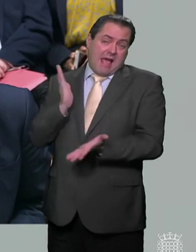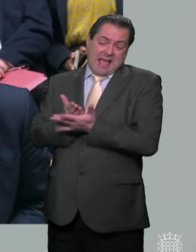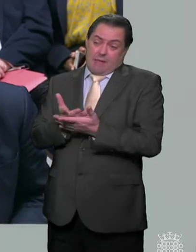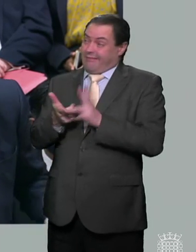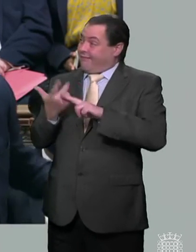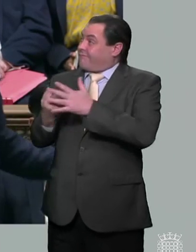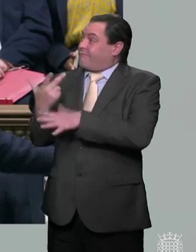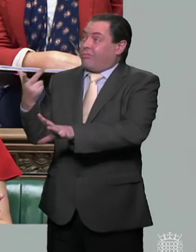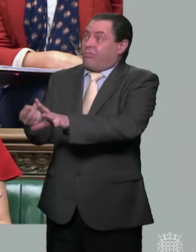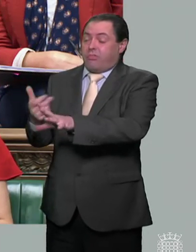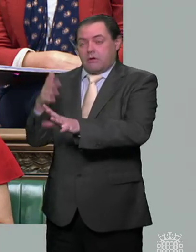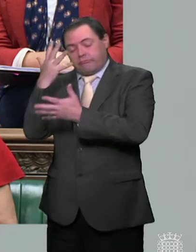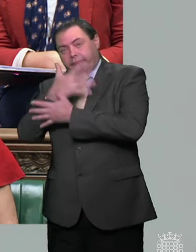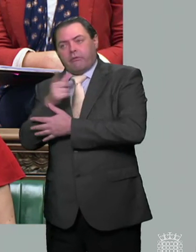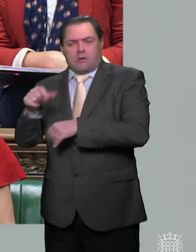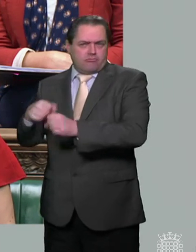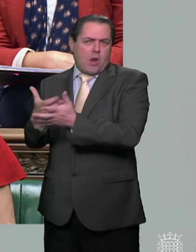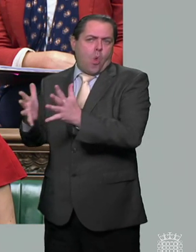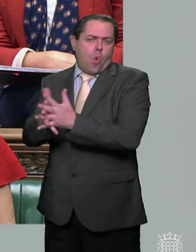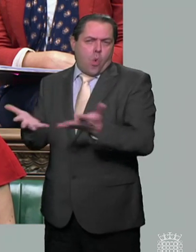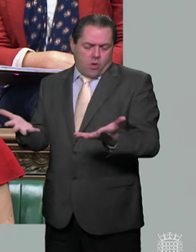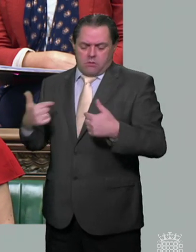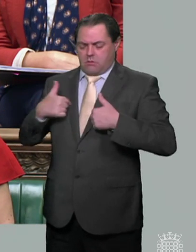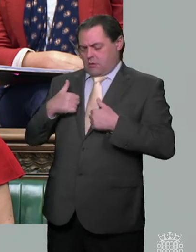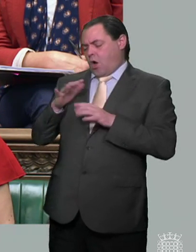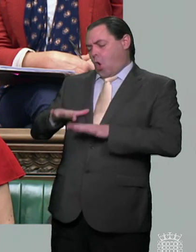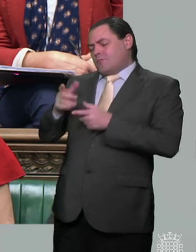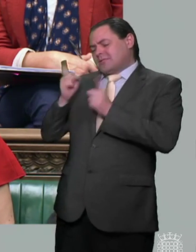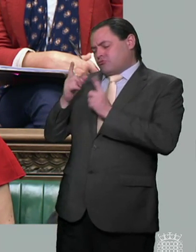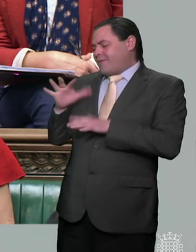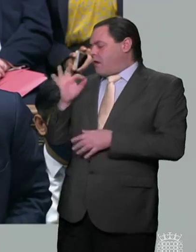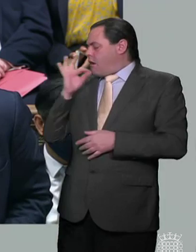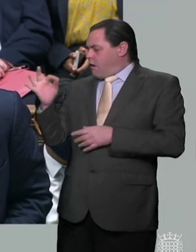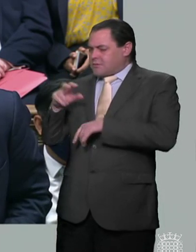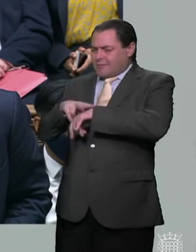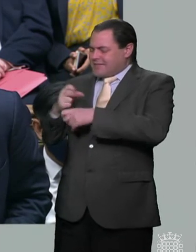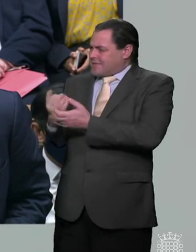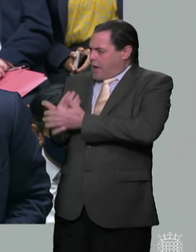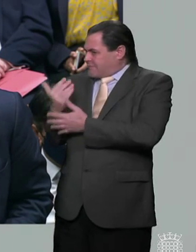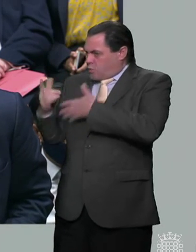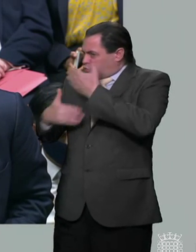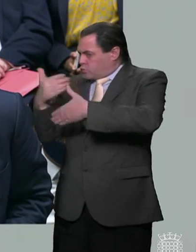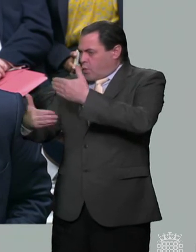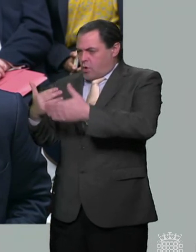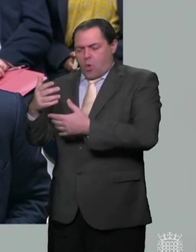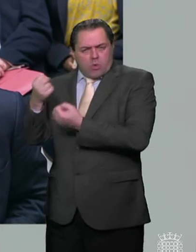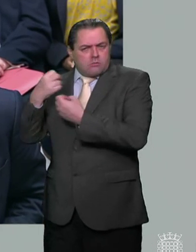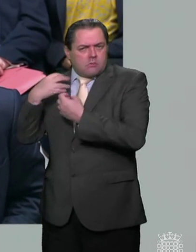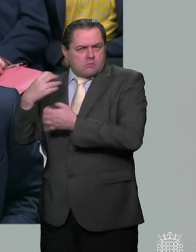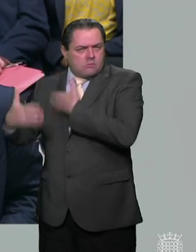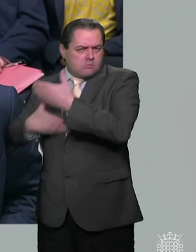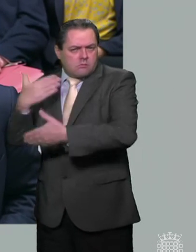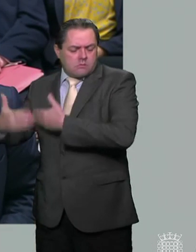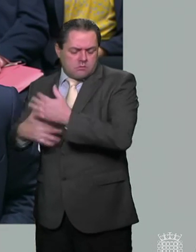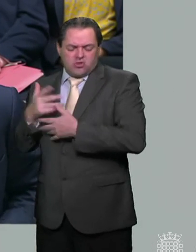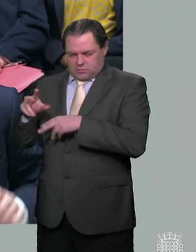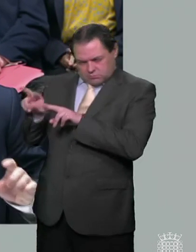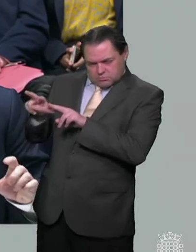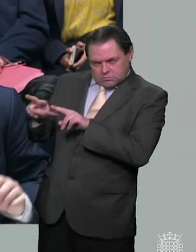I know that my right honourable Friend the Home Secretary has asked the police to update her on exactly what details they have and what is happening.